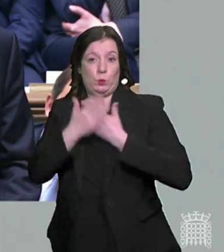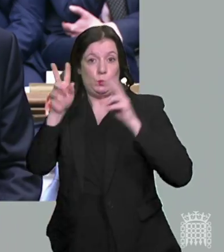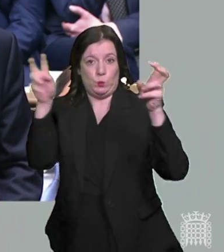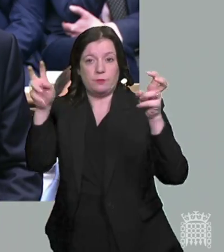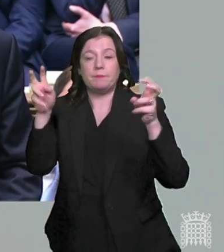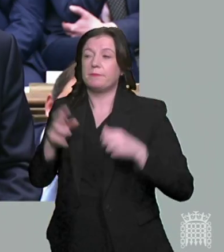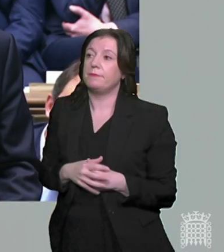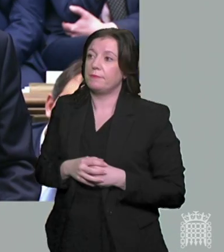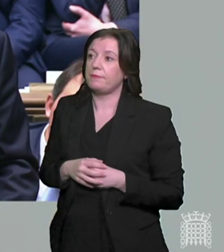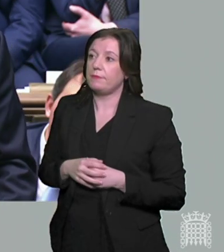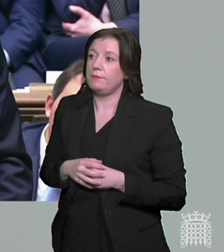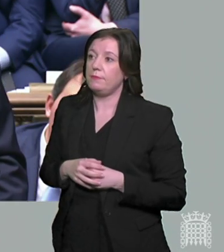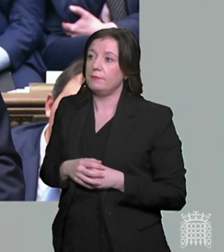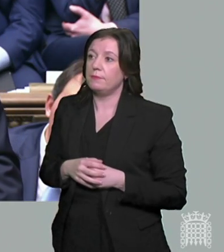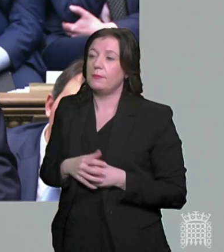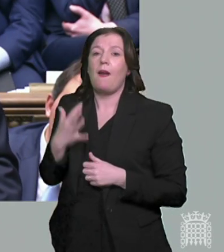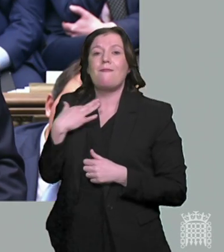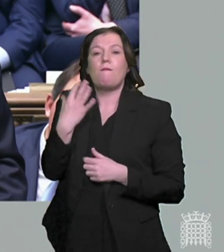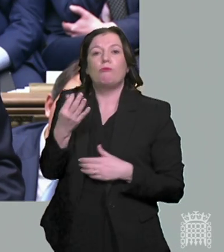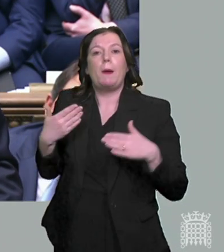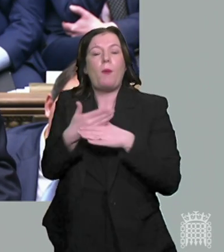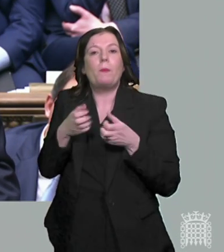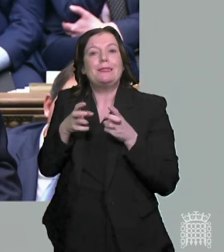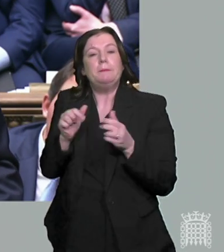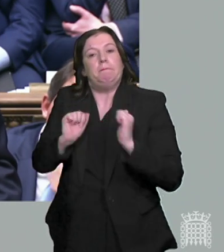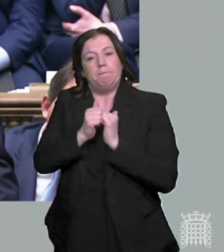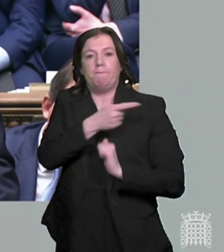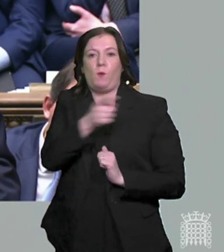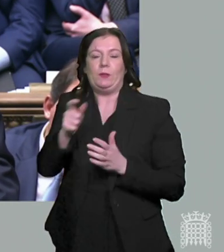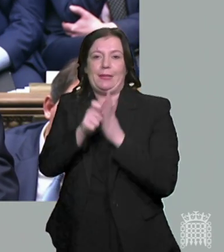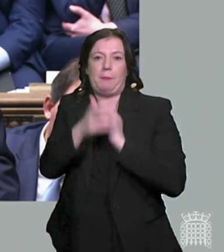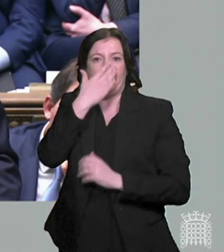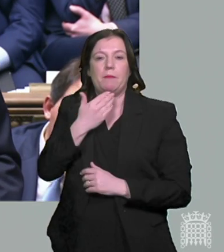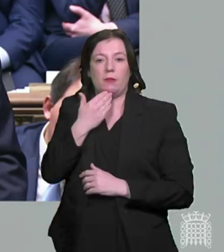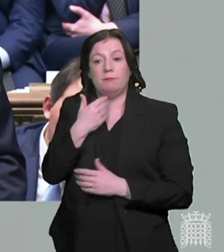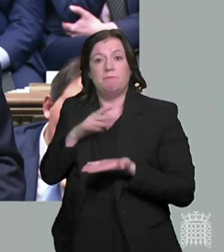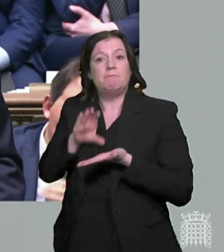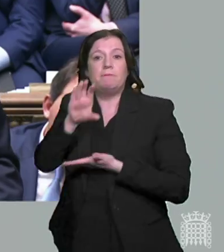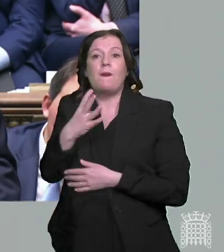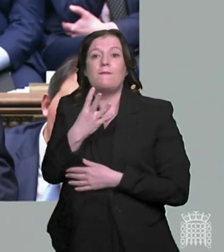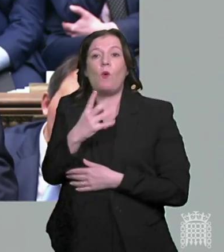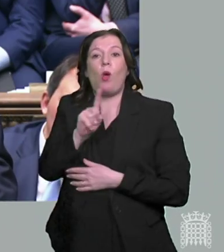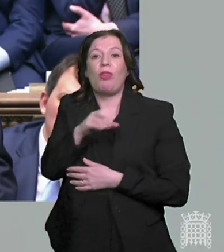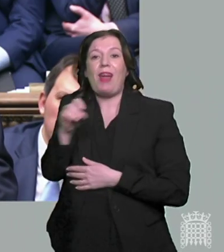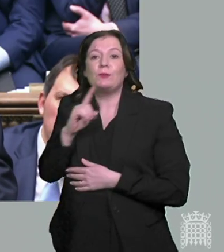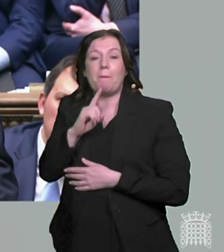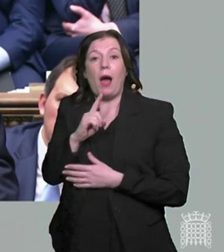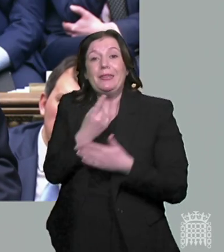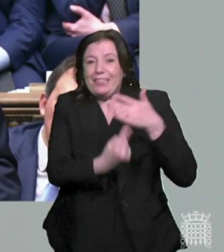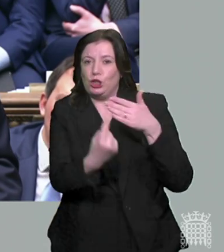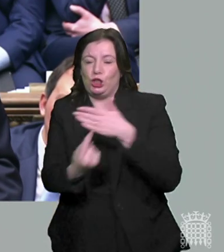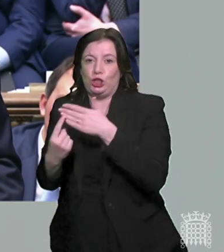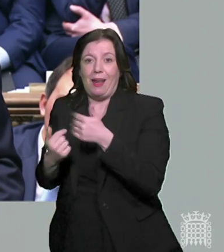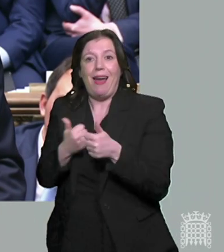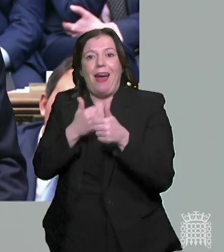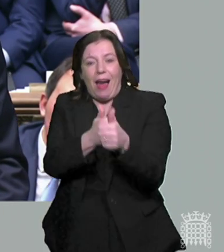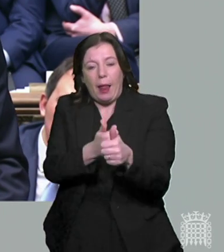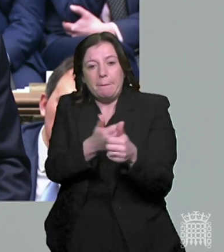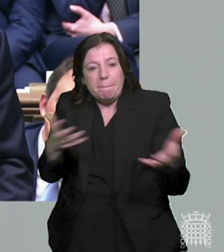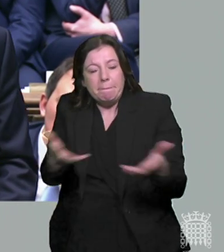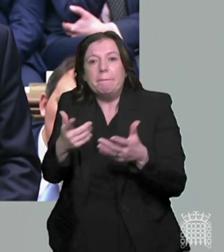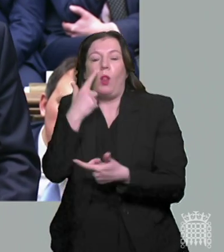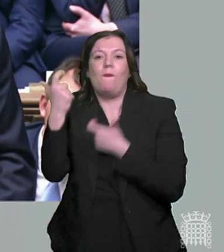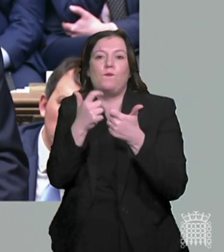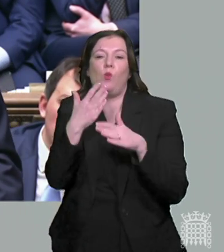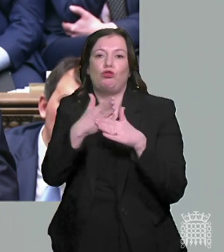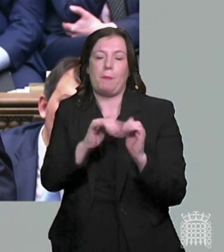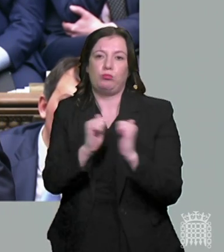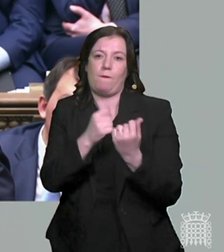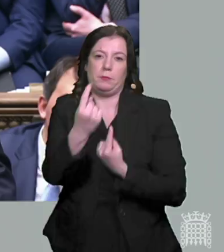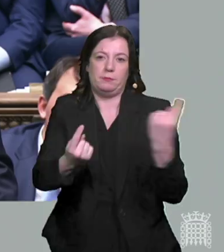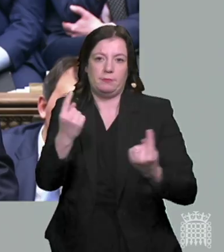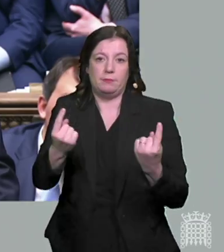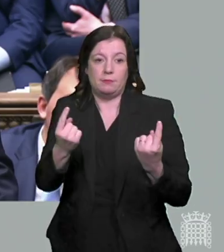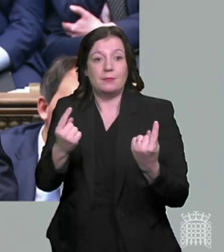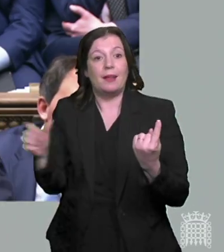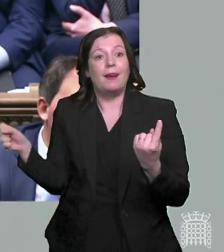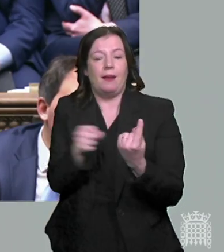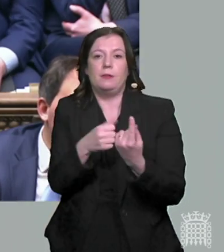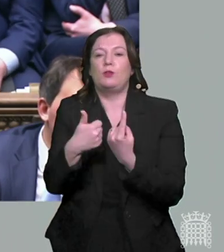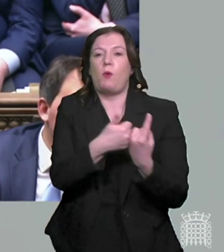This is a new, voluntary employment scheme for disabled people, where the Government will spend up to £4,000 a person to help them find appropriate jobs and put in place the support that they need.